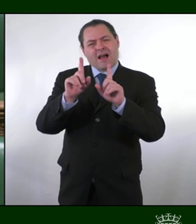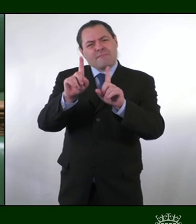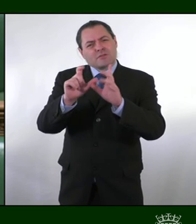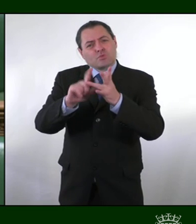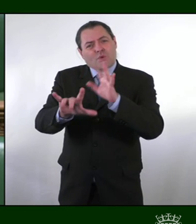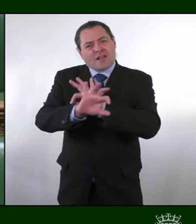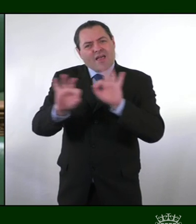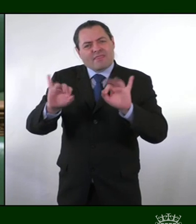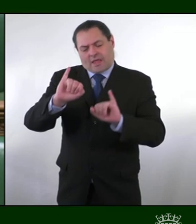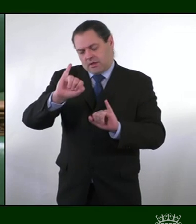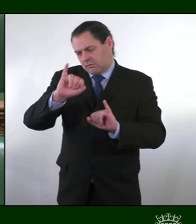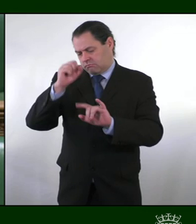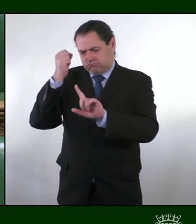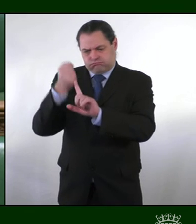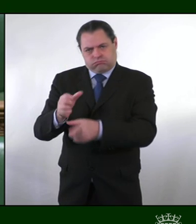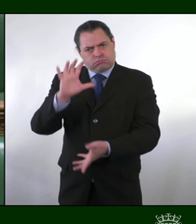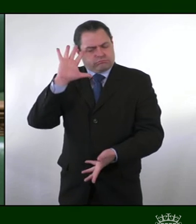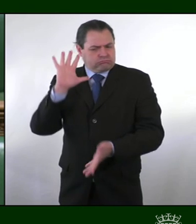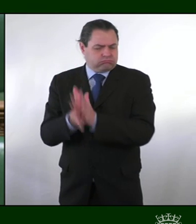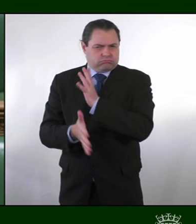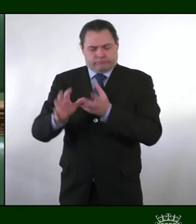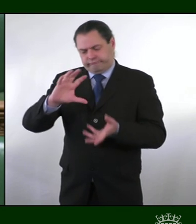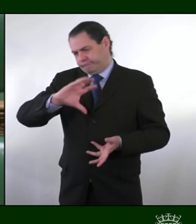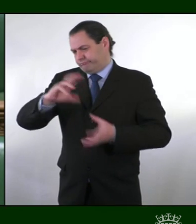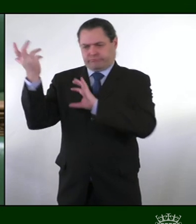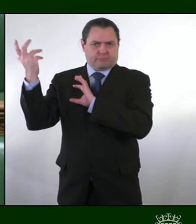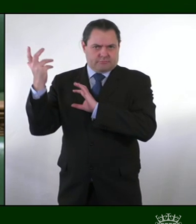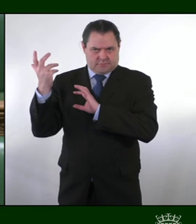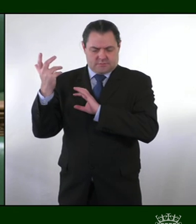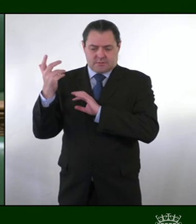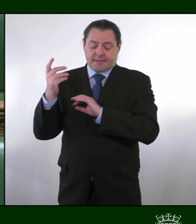But this situation is clearly unsustainable over the medium term.